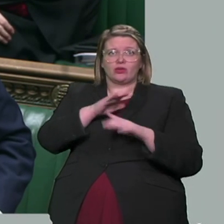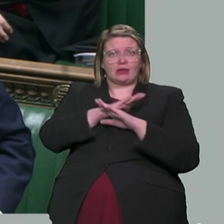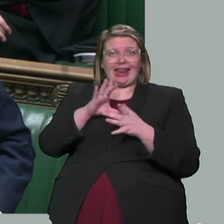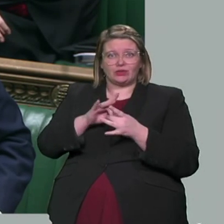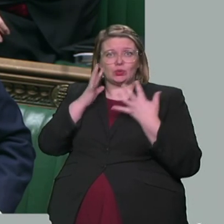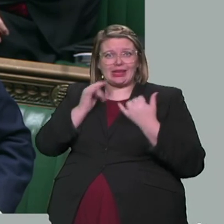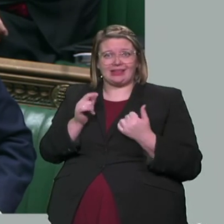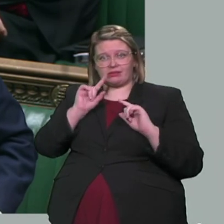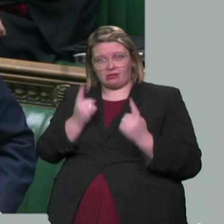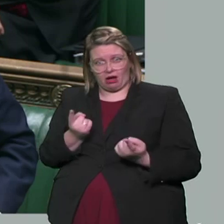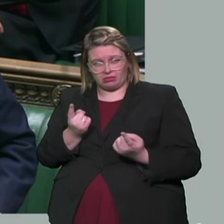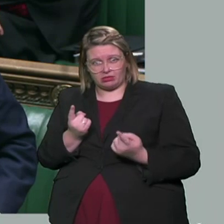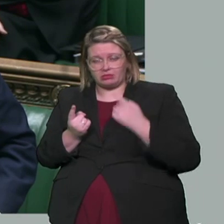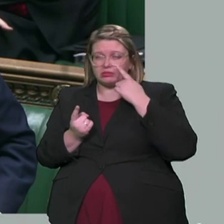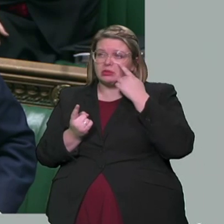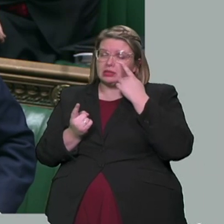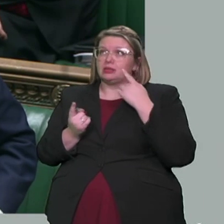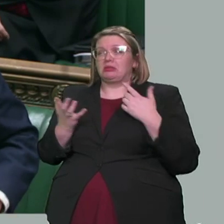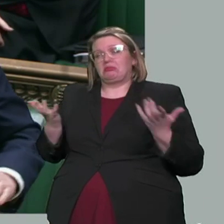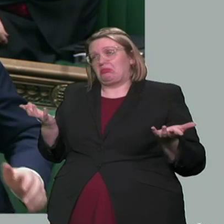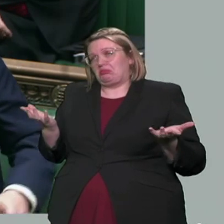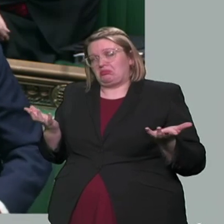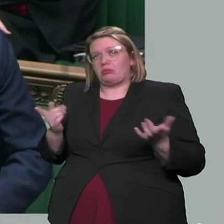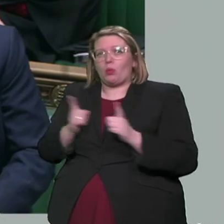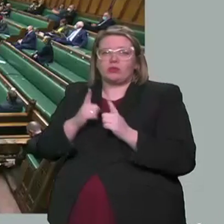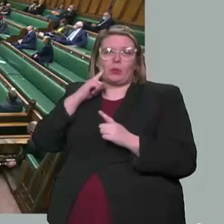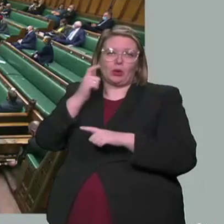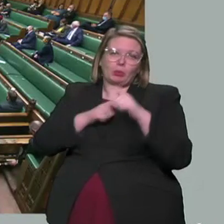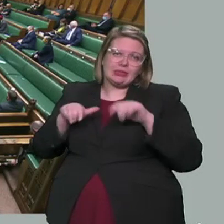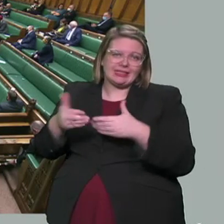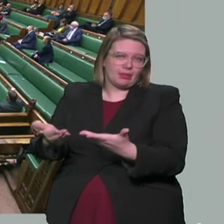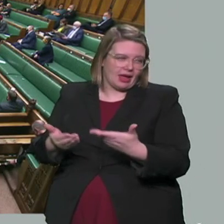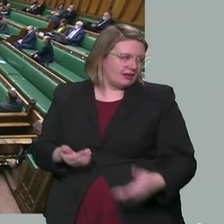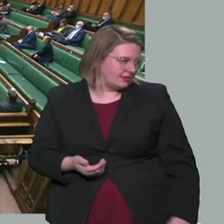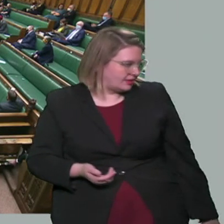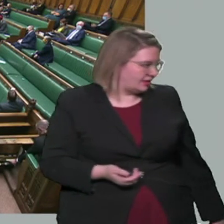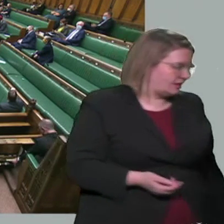They have access to the NHS supply, and to community supplies as well.